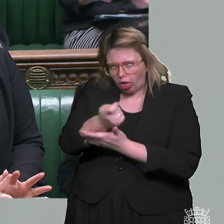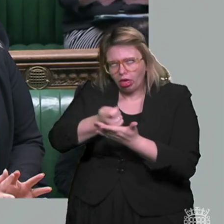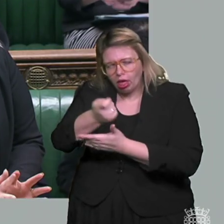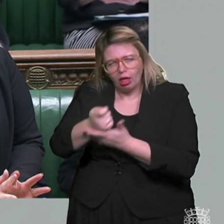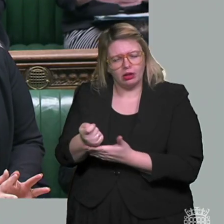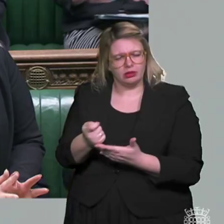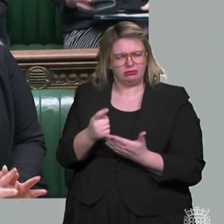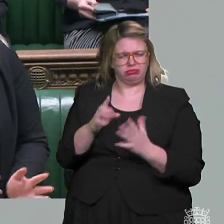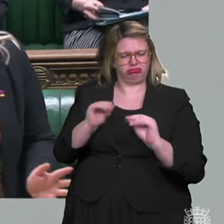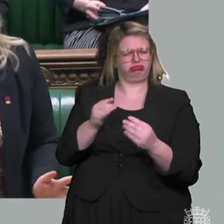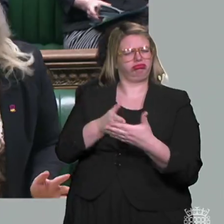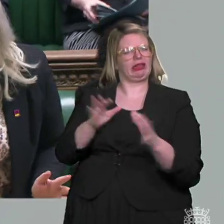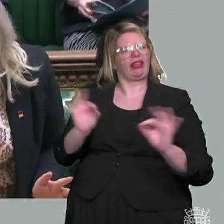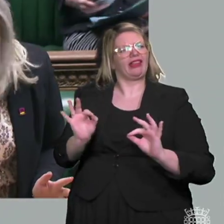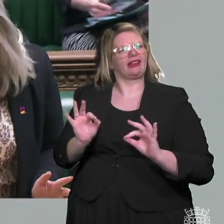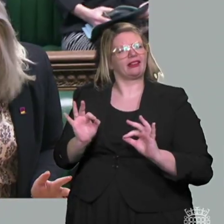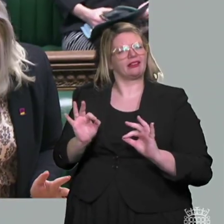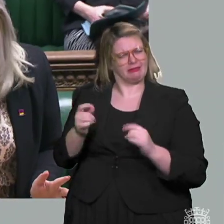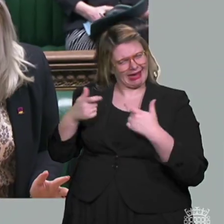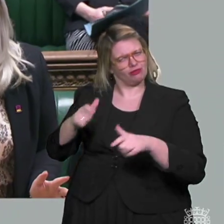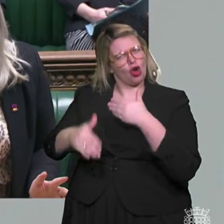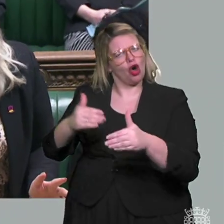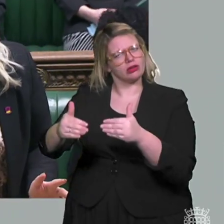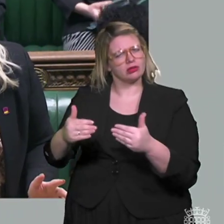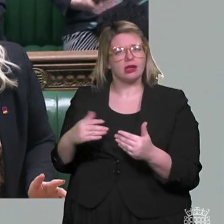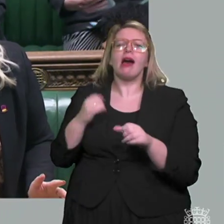The Government claim that they are taking action, yet we still have no legislation.